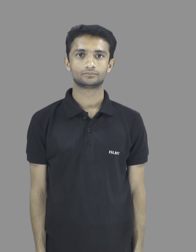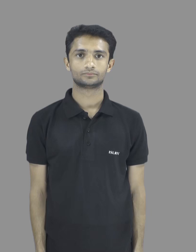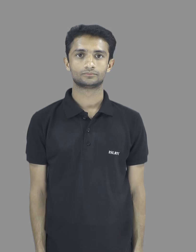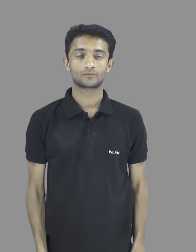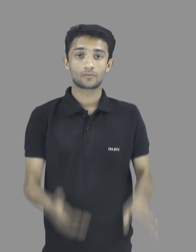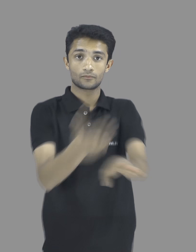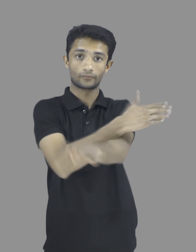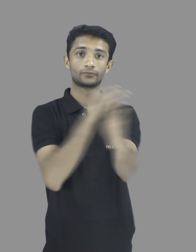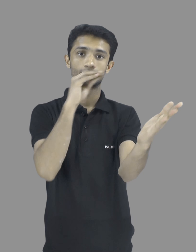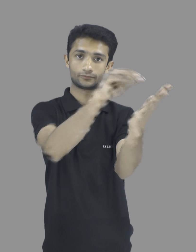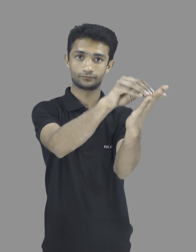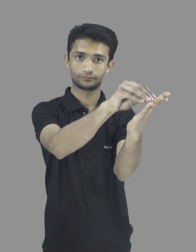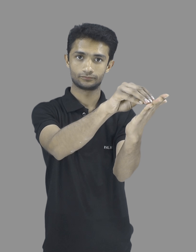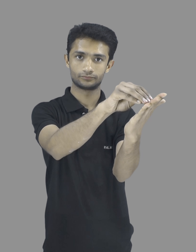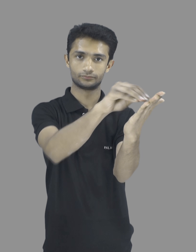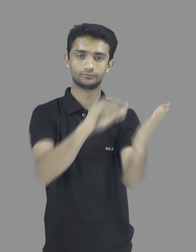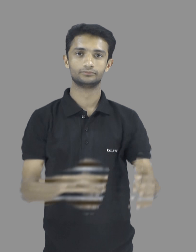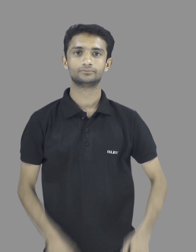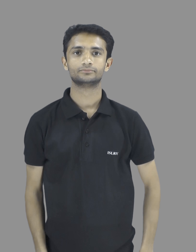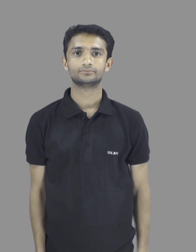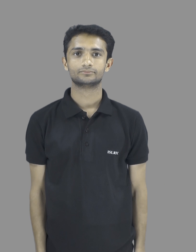Appointment